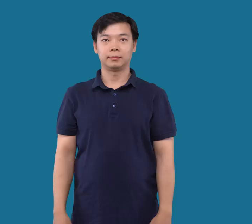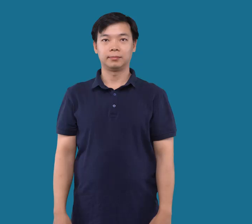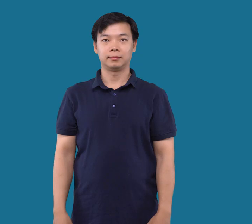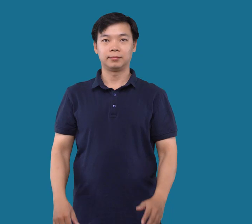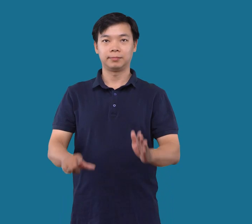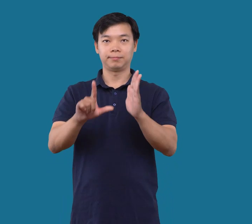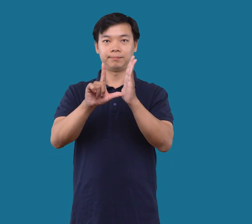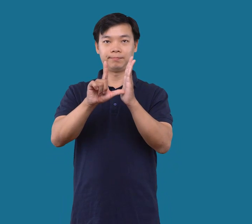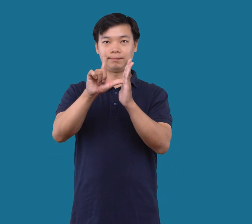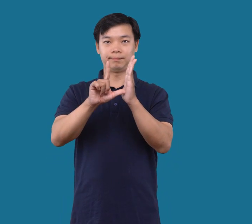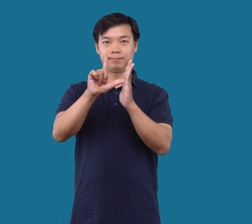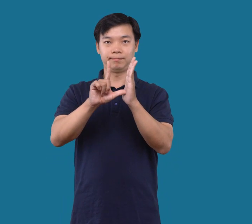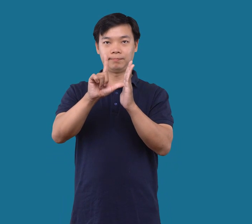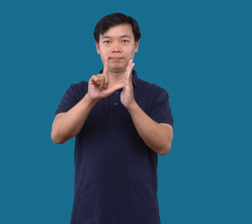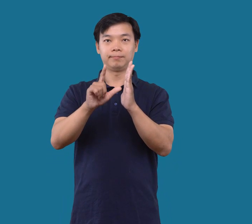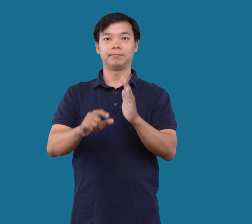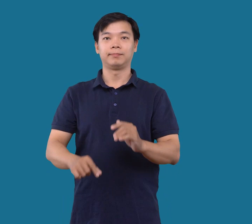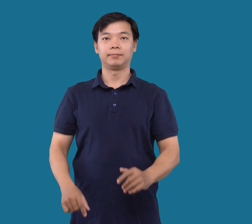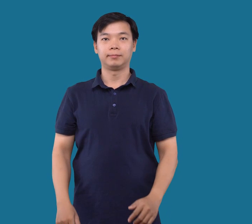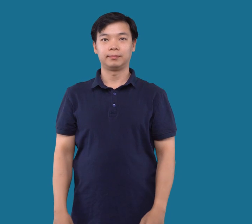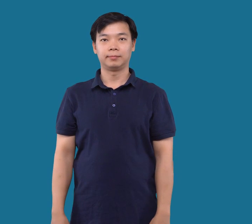chất lượng